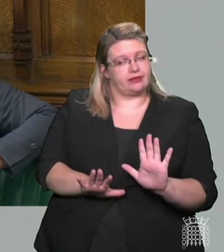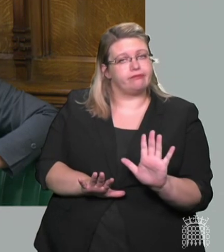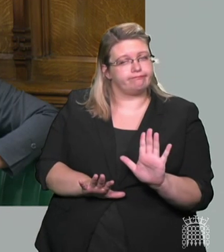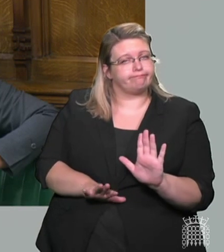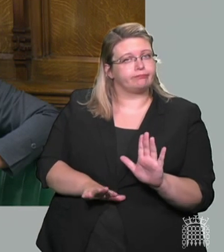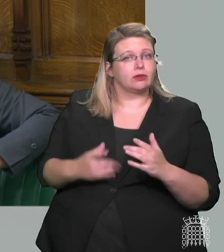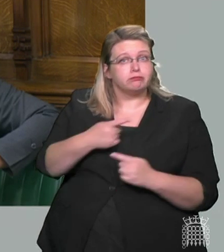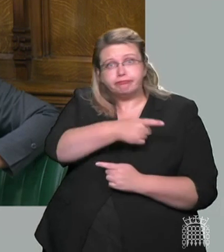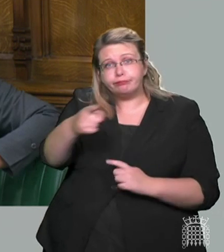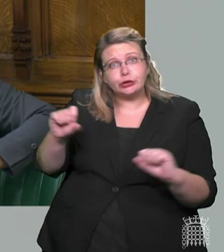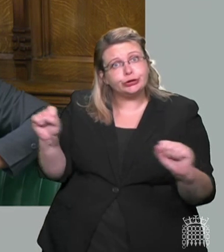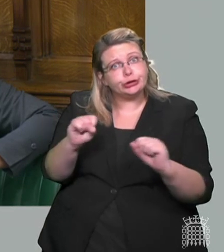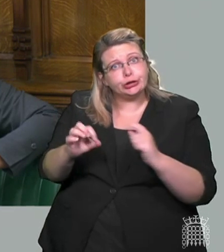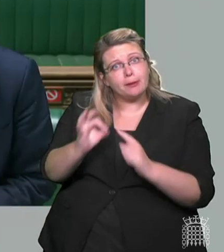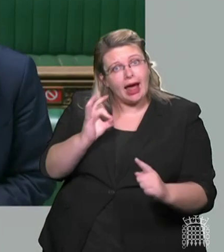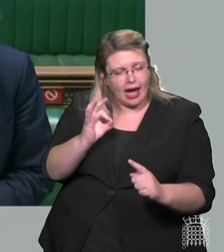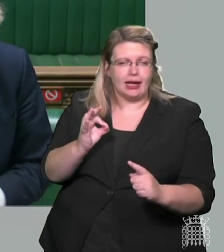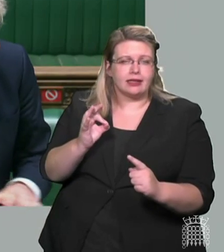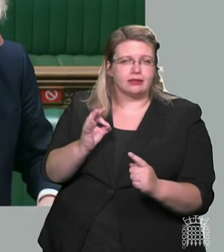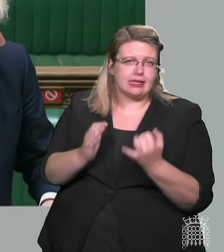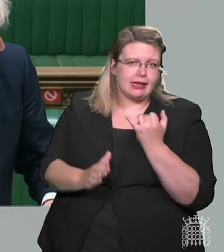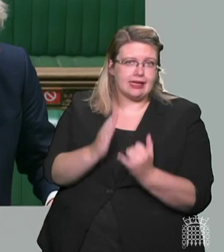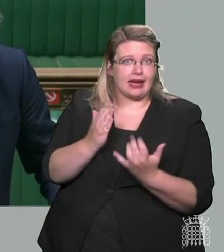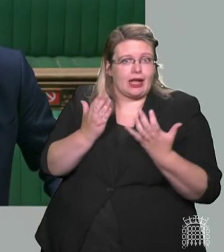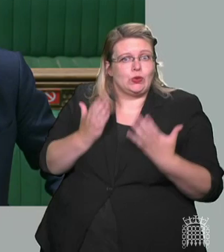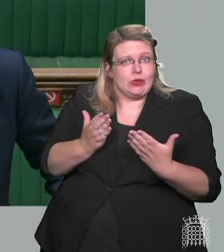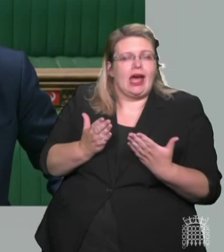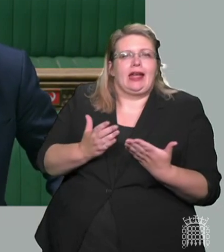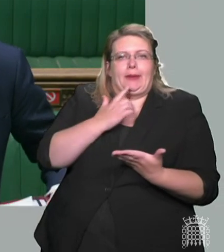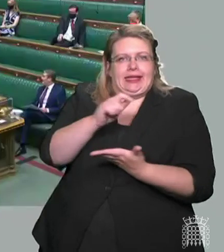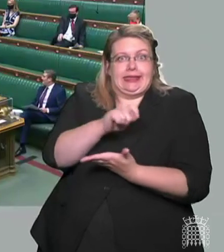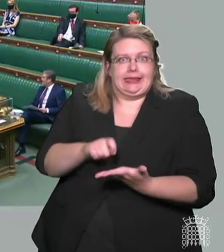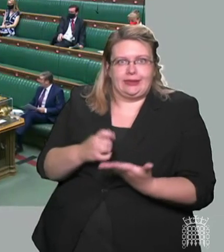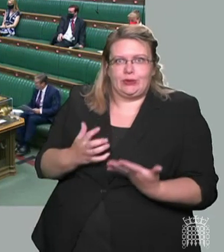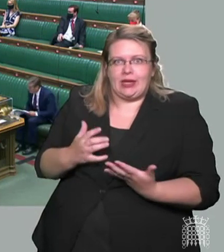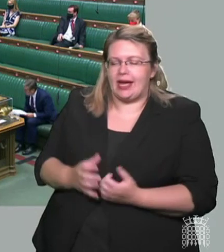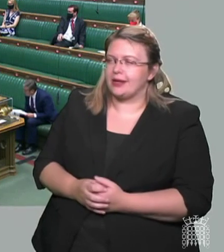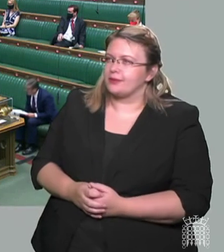I encourage anybody who is still eligible to submit their applications today.